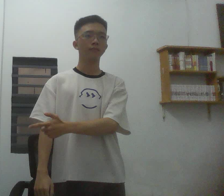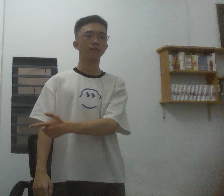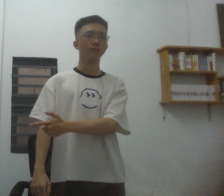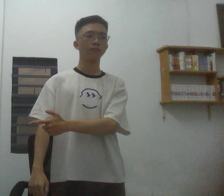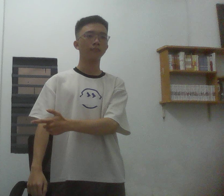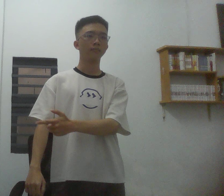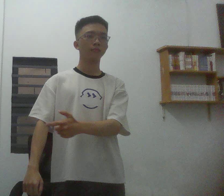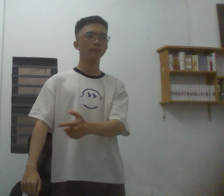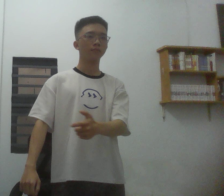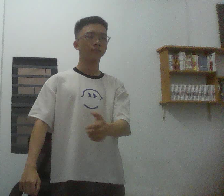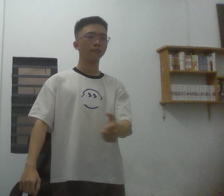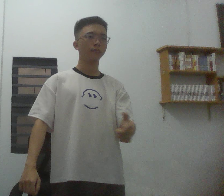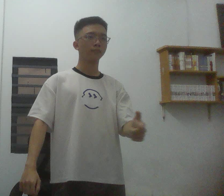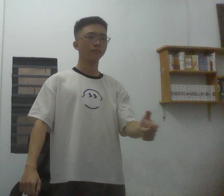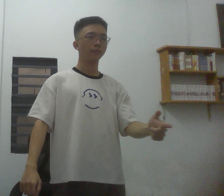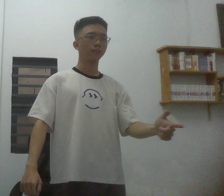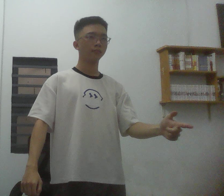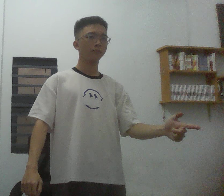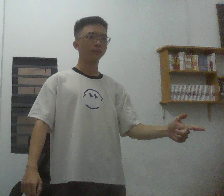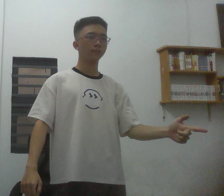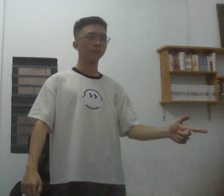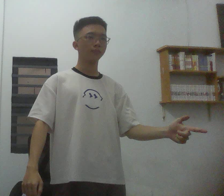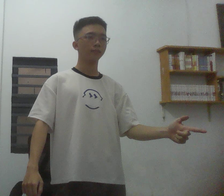cac ban